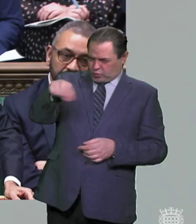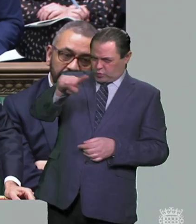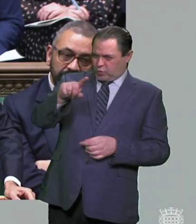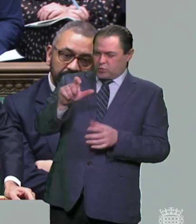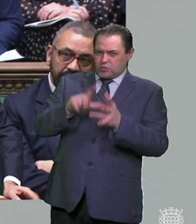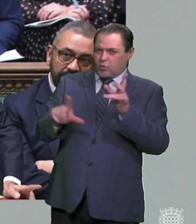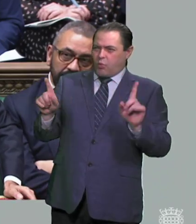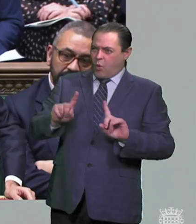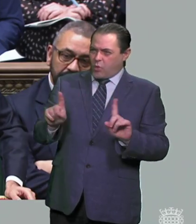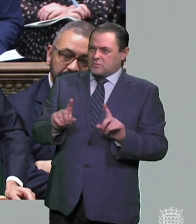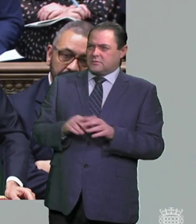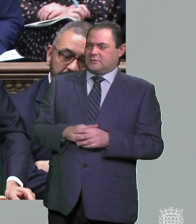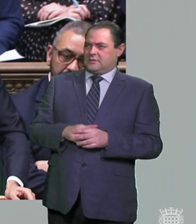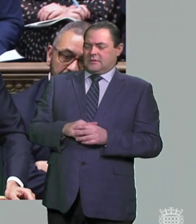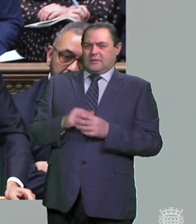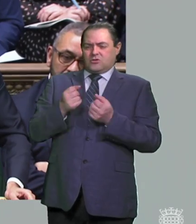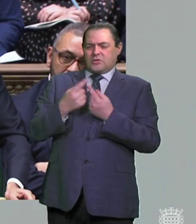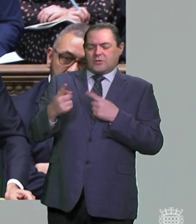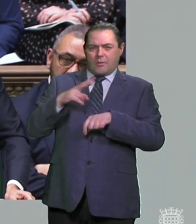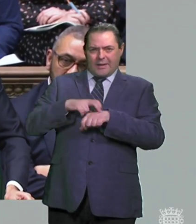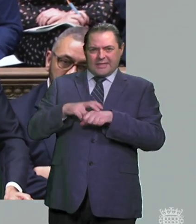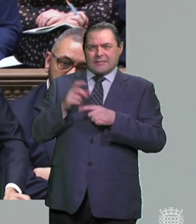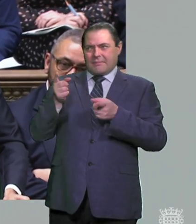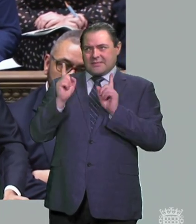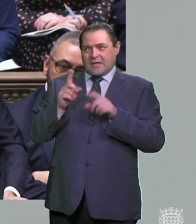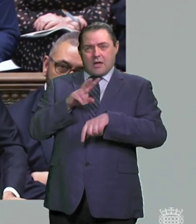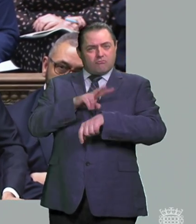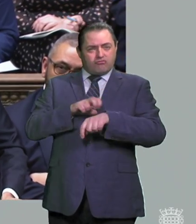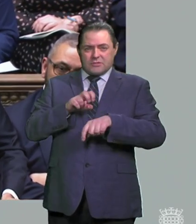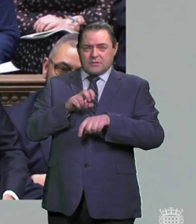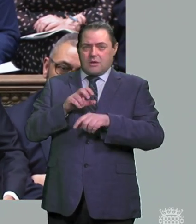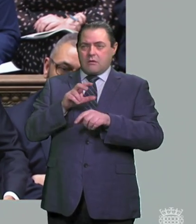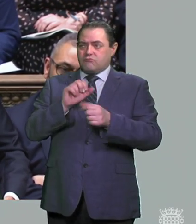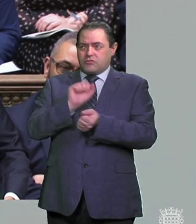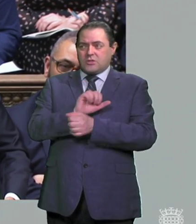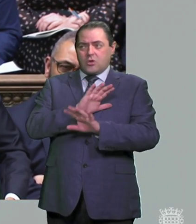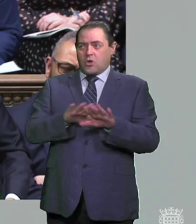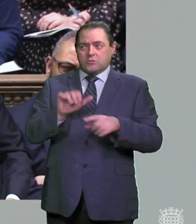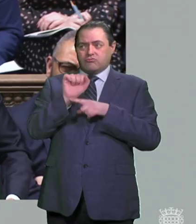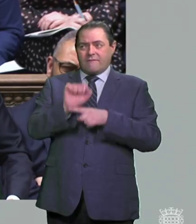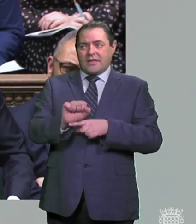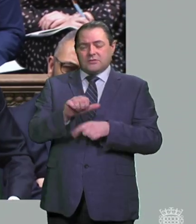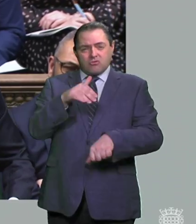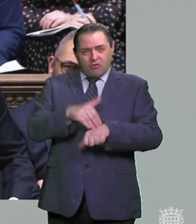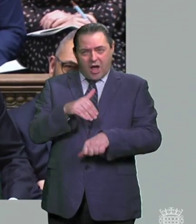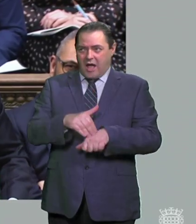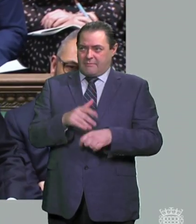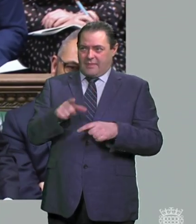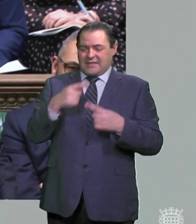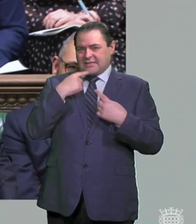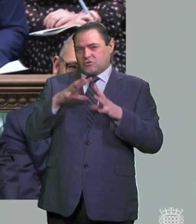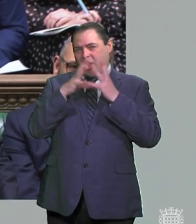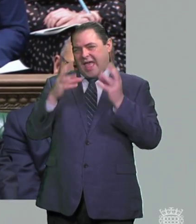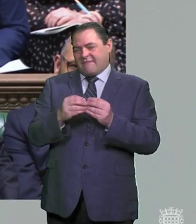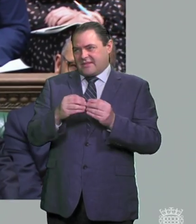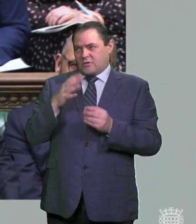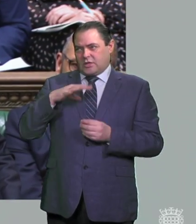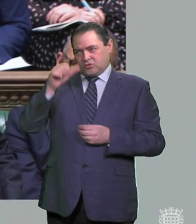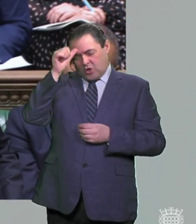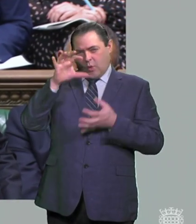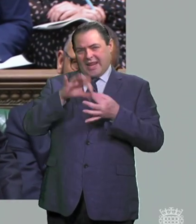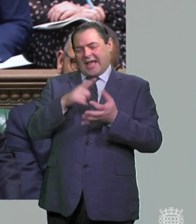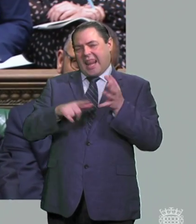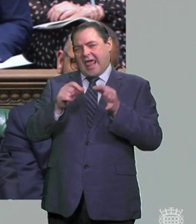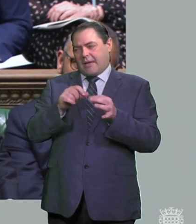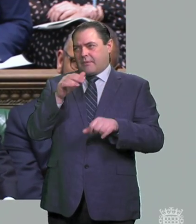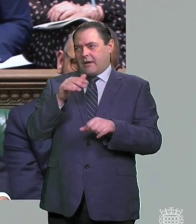But what did Labour’s shadow Policing Minister say? “Prison doesn’t prevent crime.” That tells you everything you need to know about the Labour party.